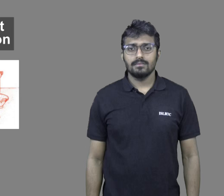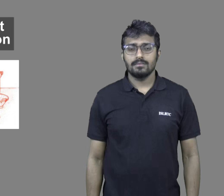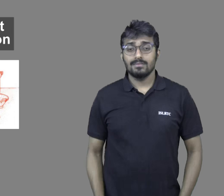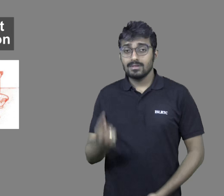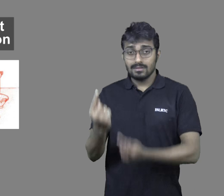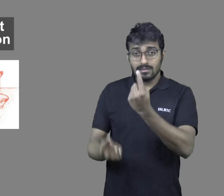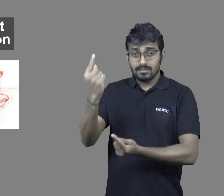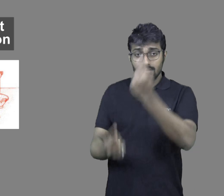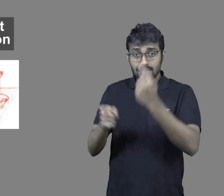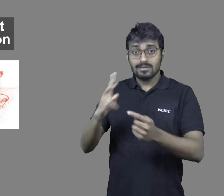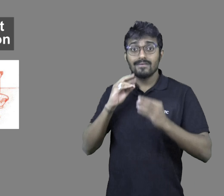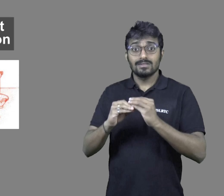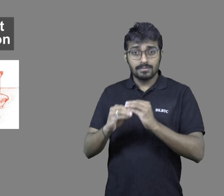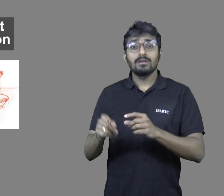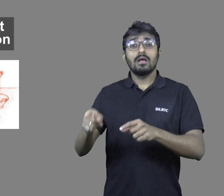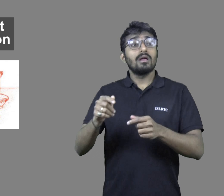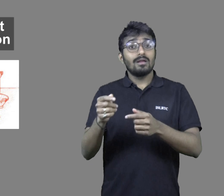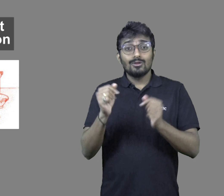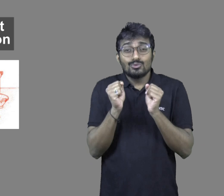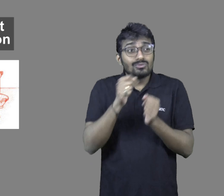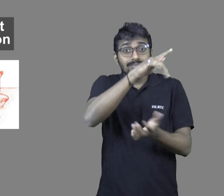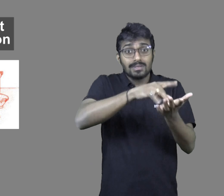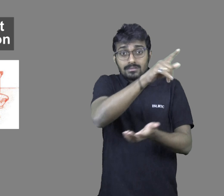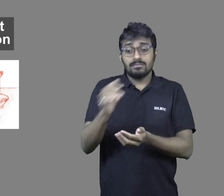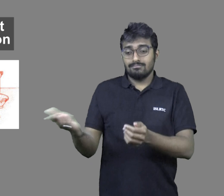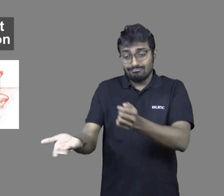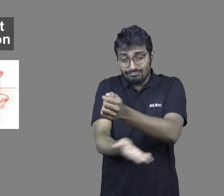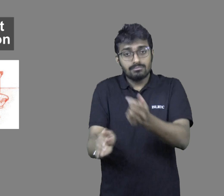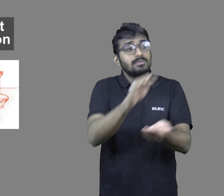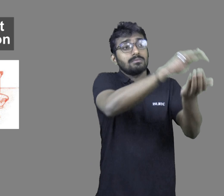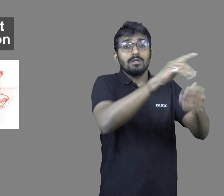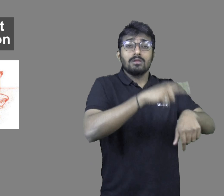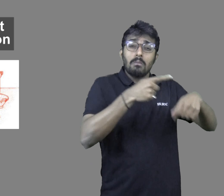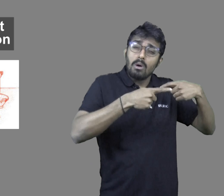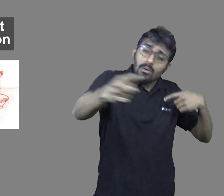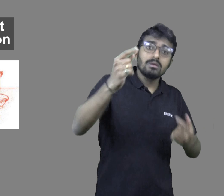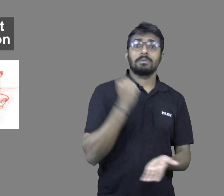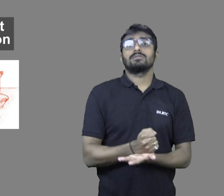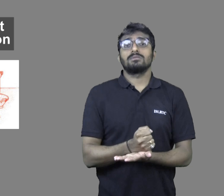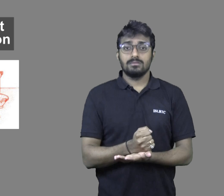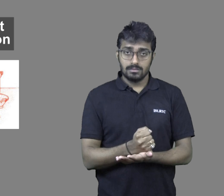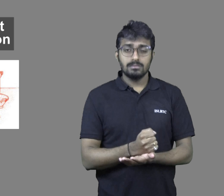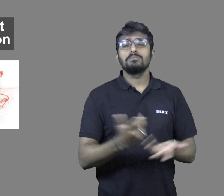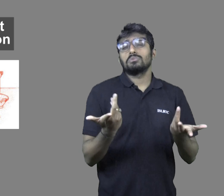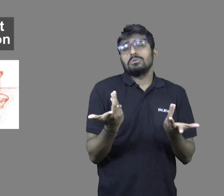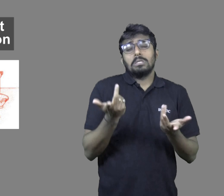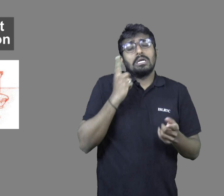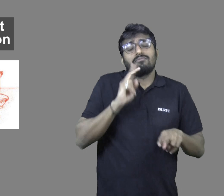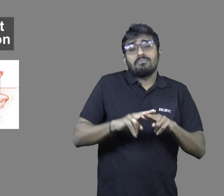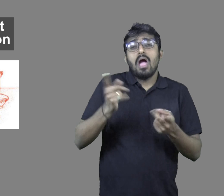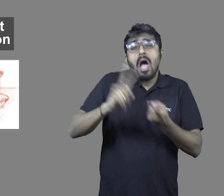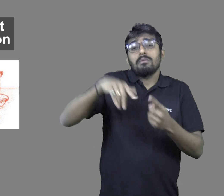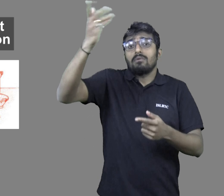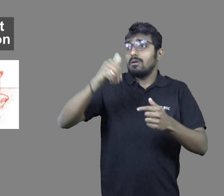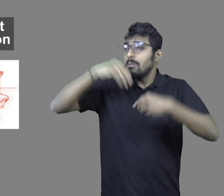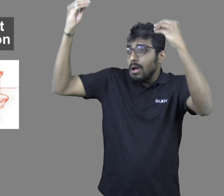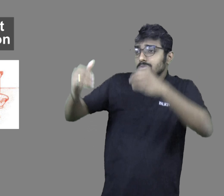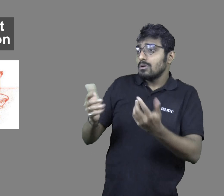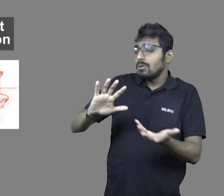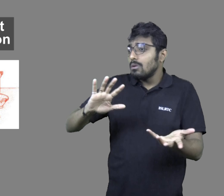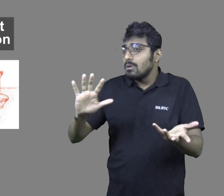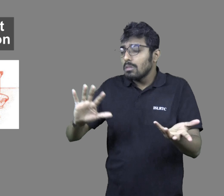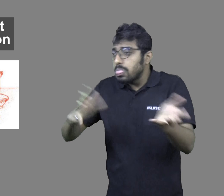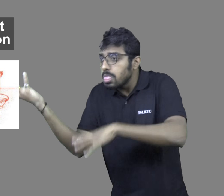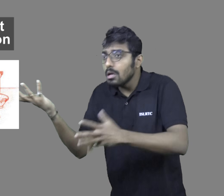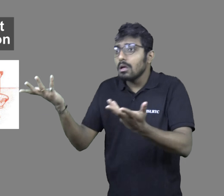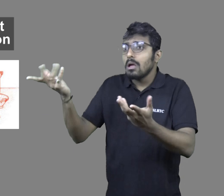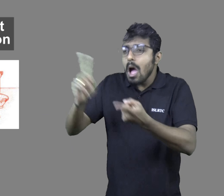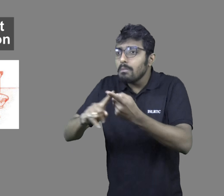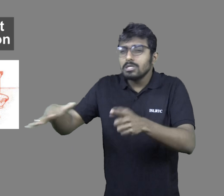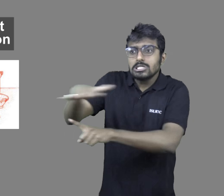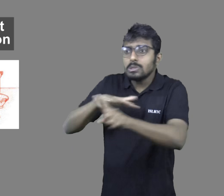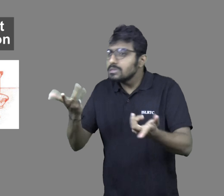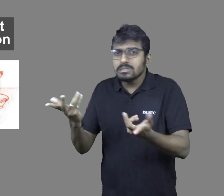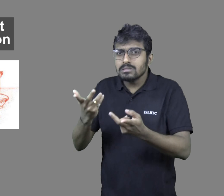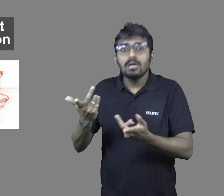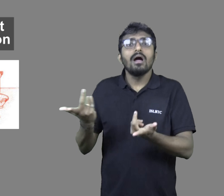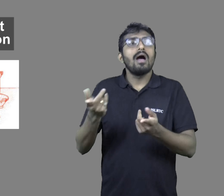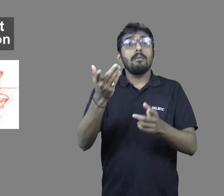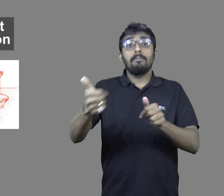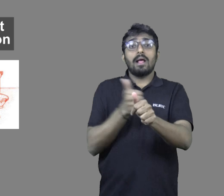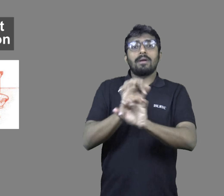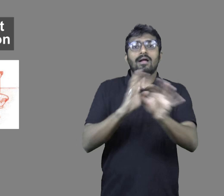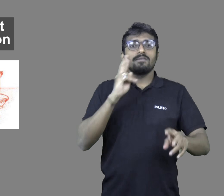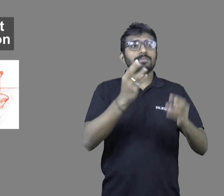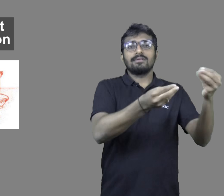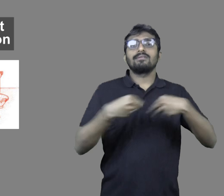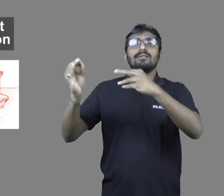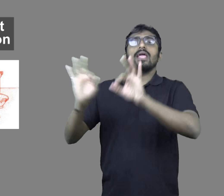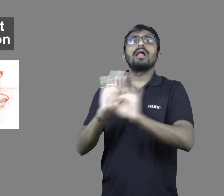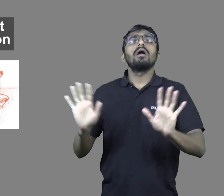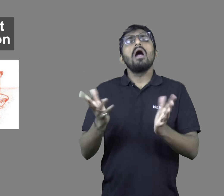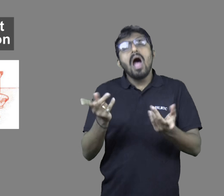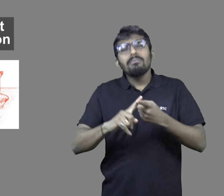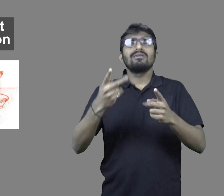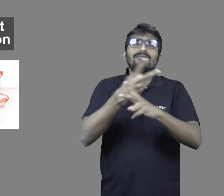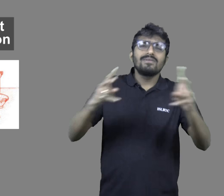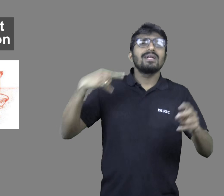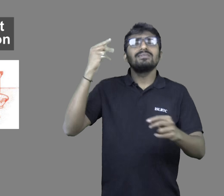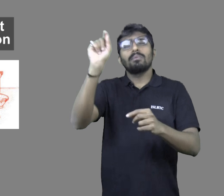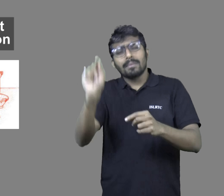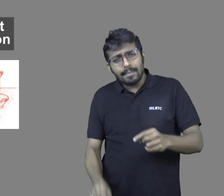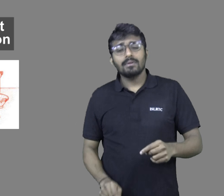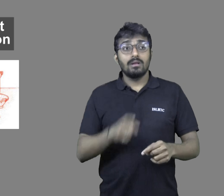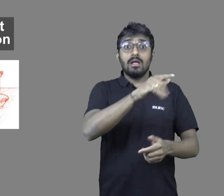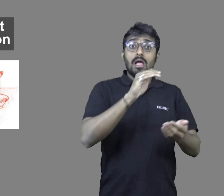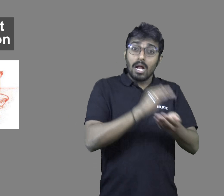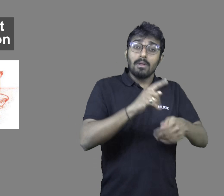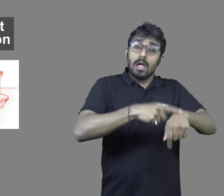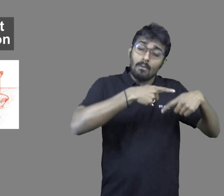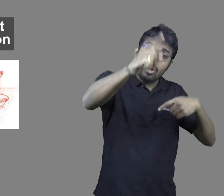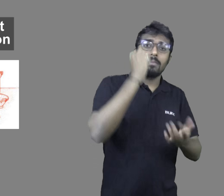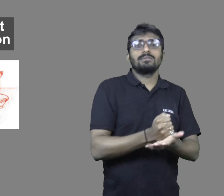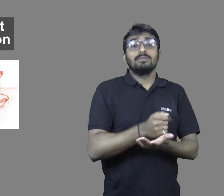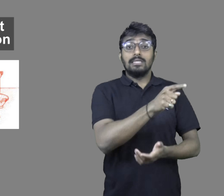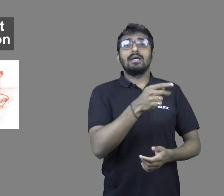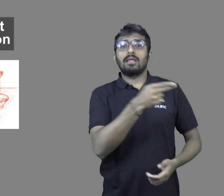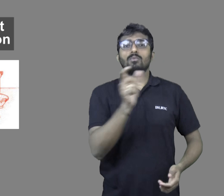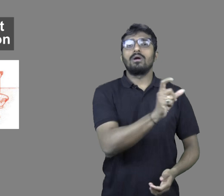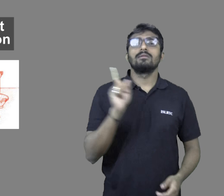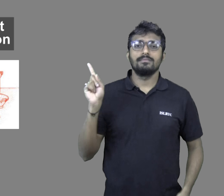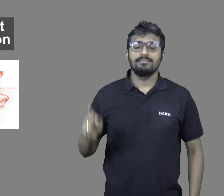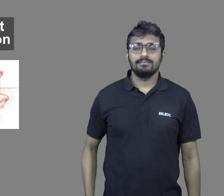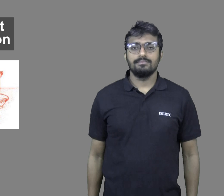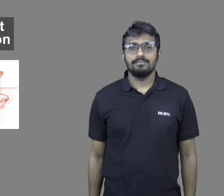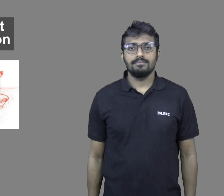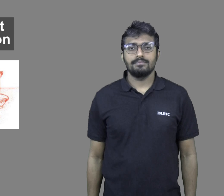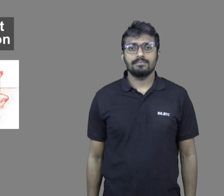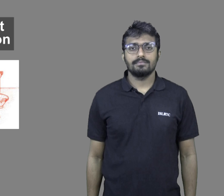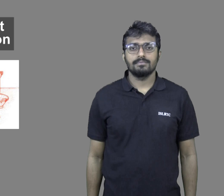Permanent Preservation